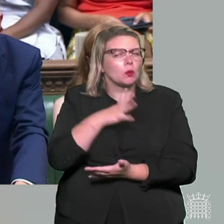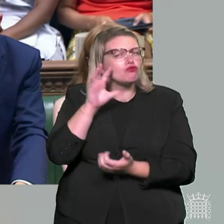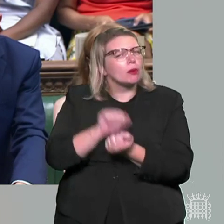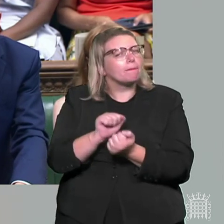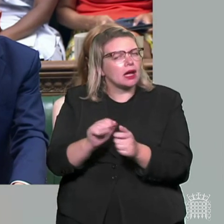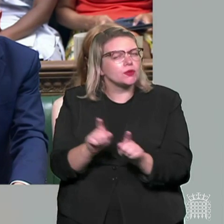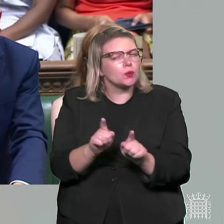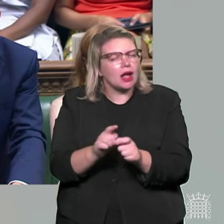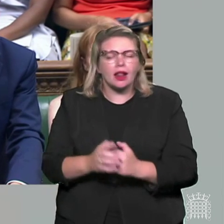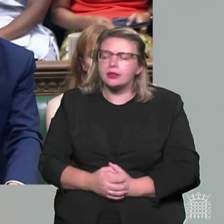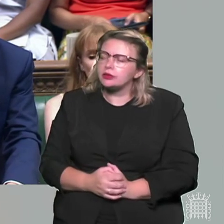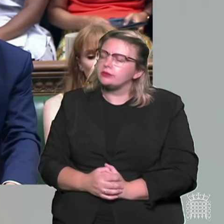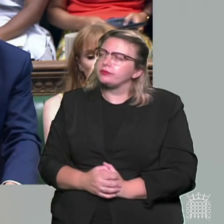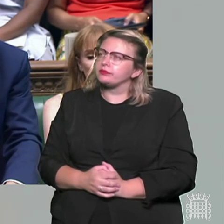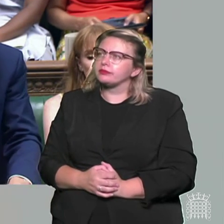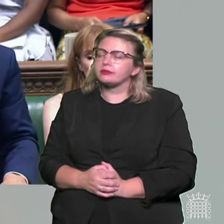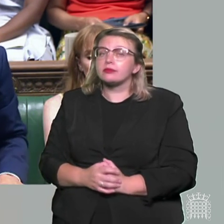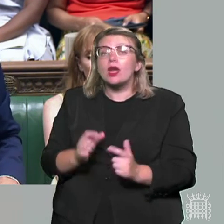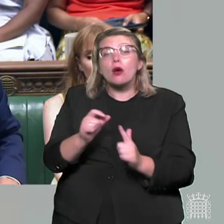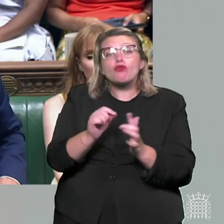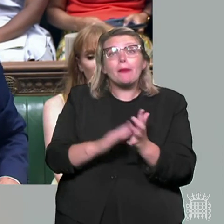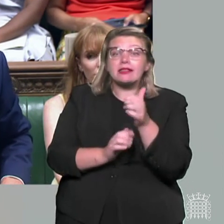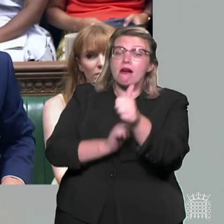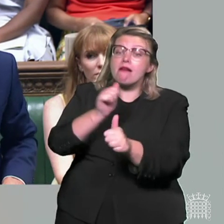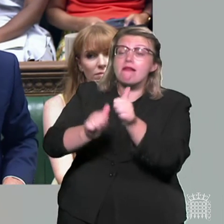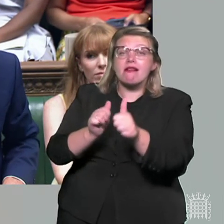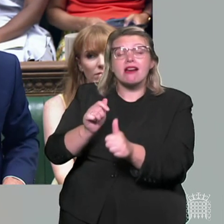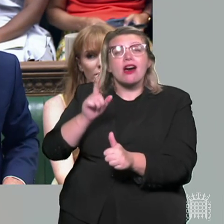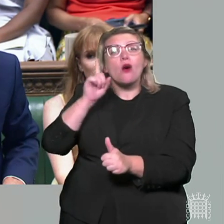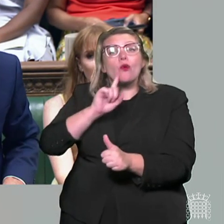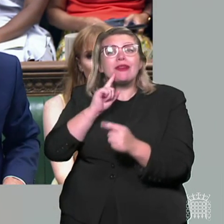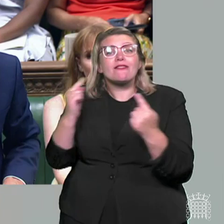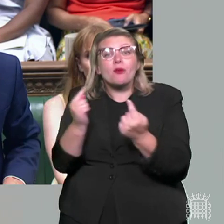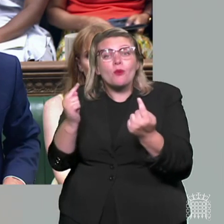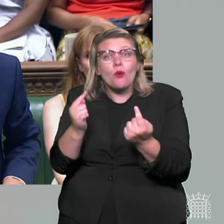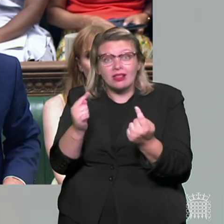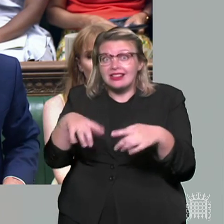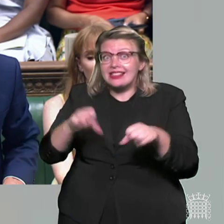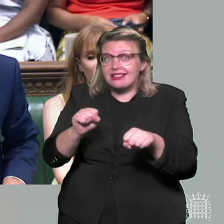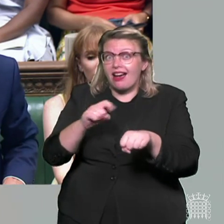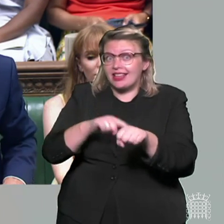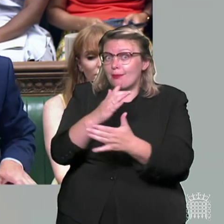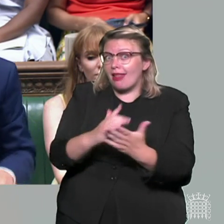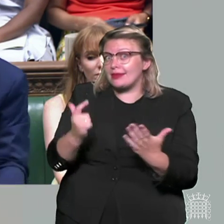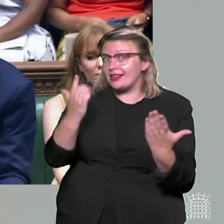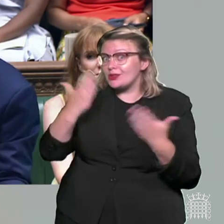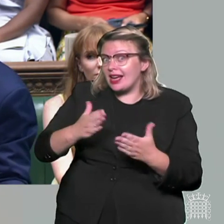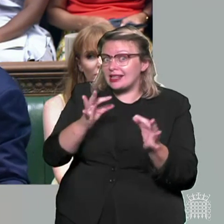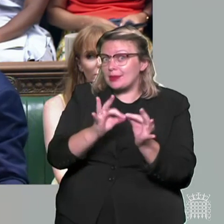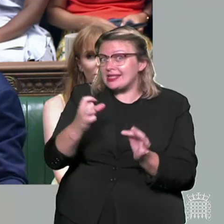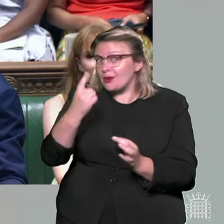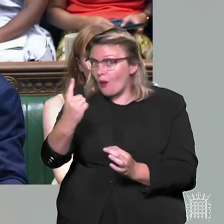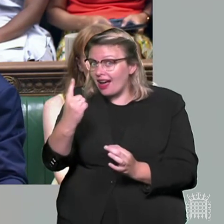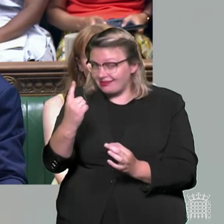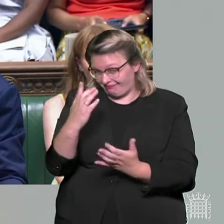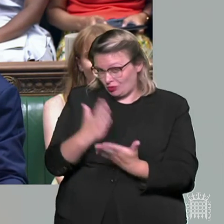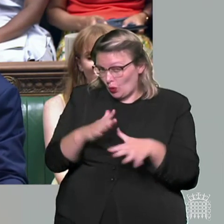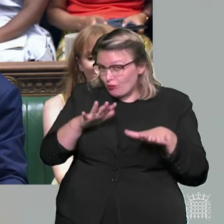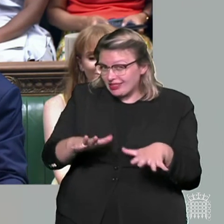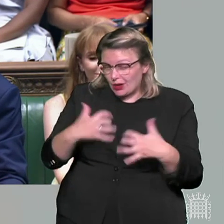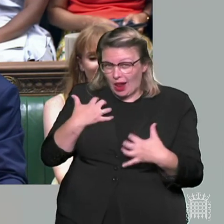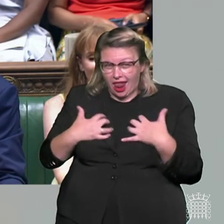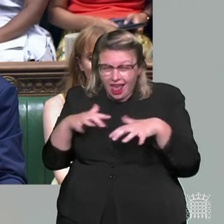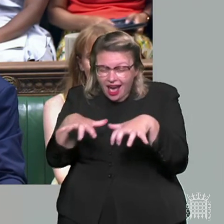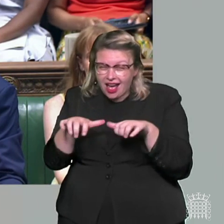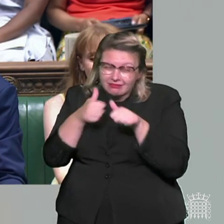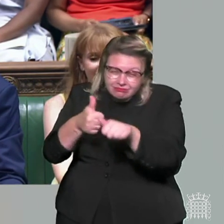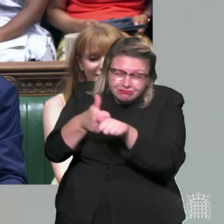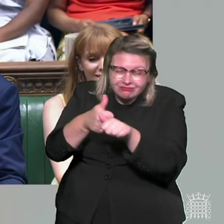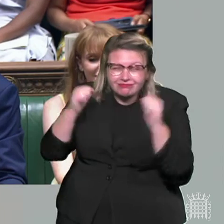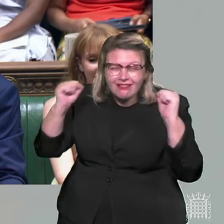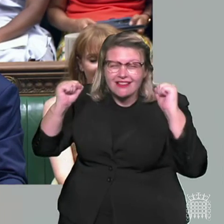I also join the Prime Minister in his comments about the Lionesses. The coverage starts at 7.30 tonight on BBC One, and I am sure the whole country will be roaring them on.